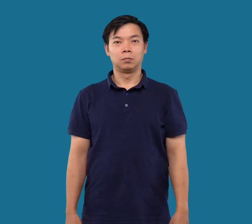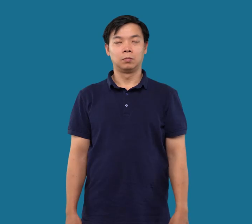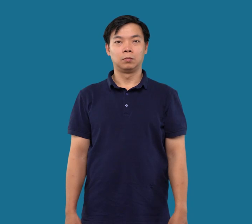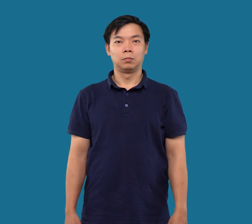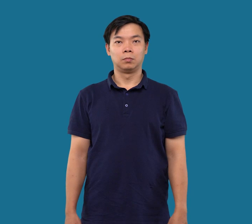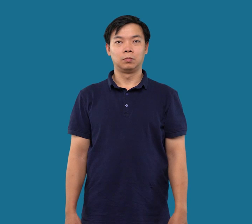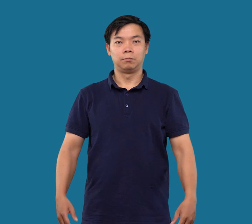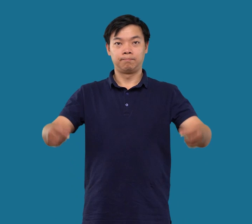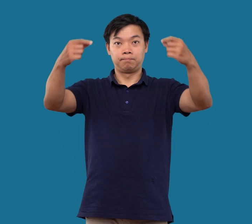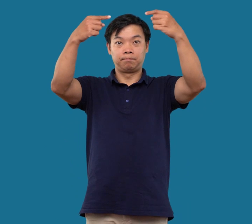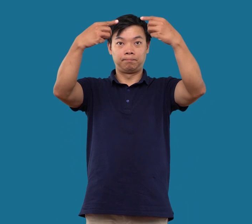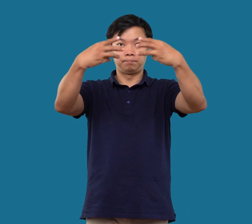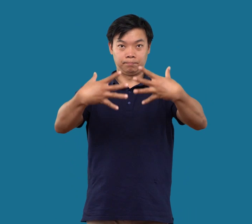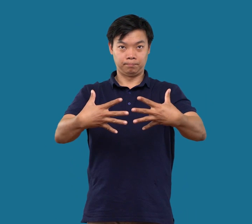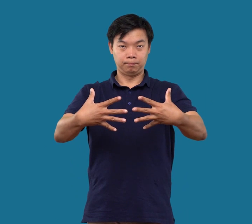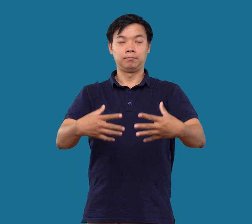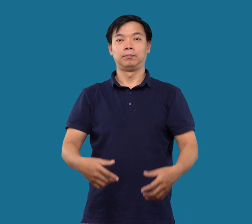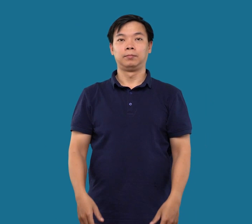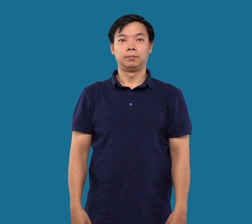câu đối